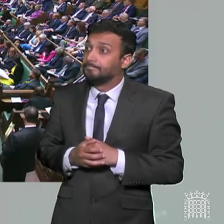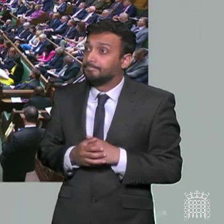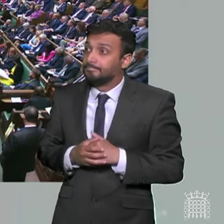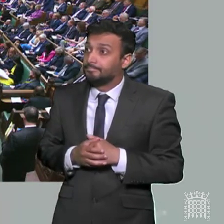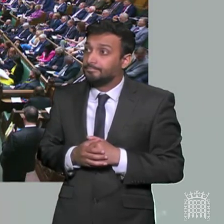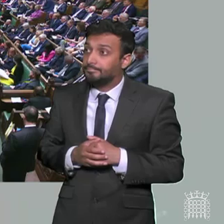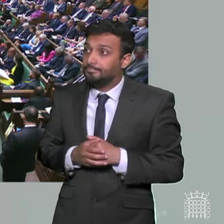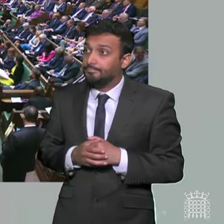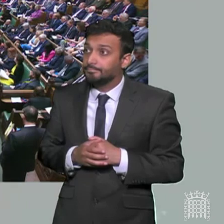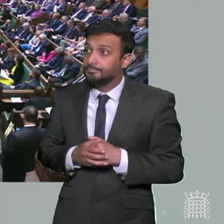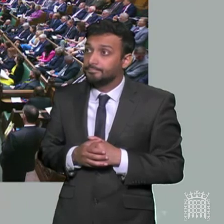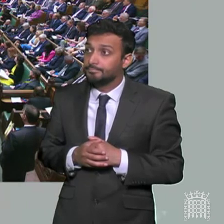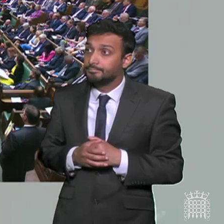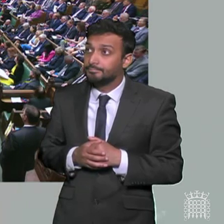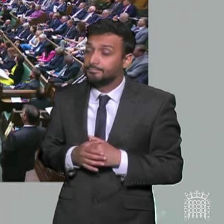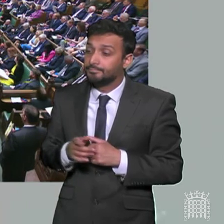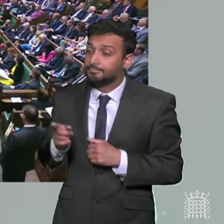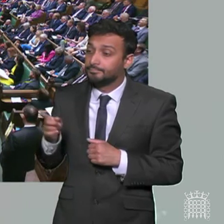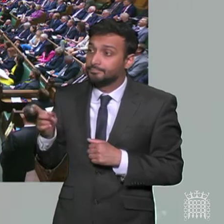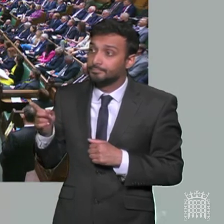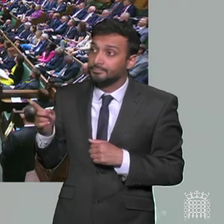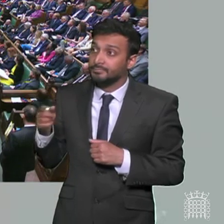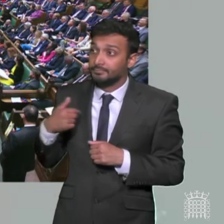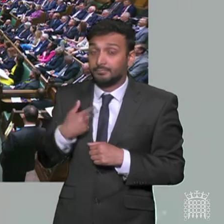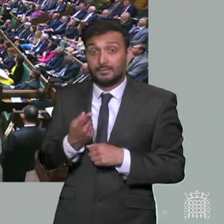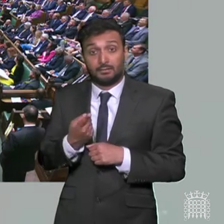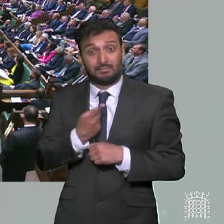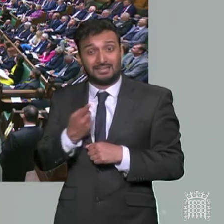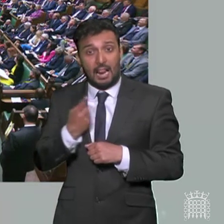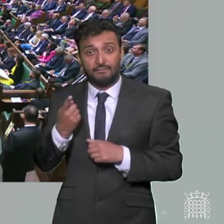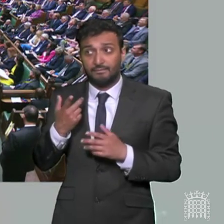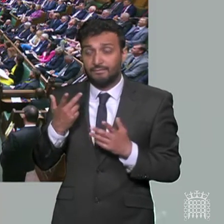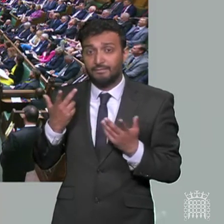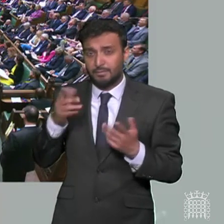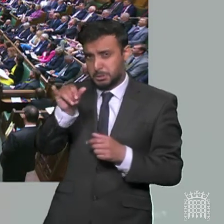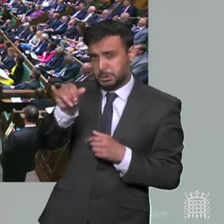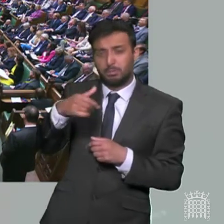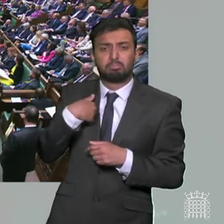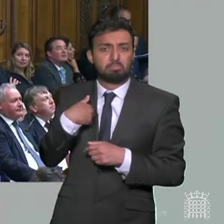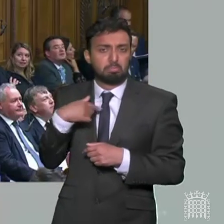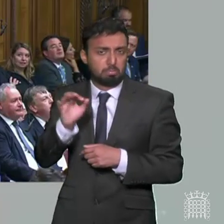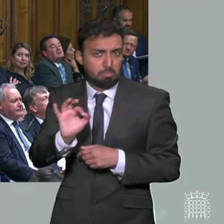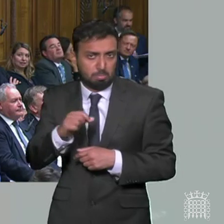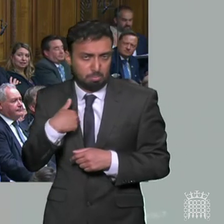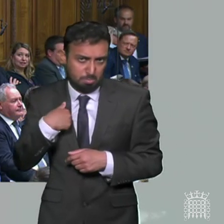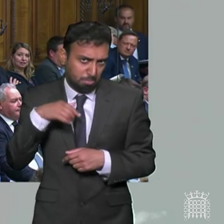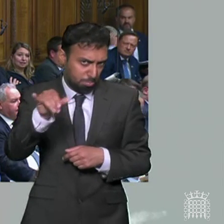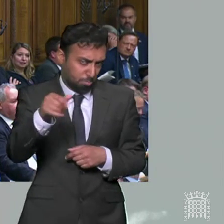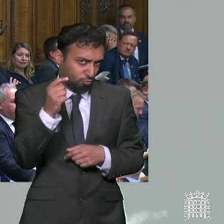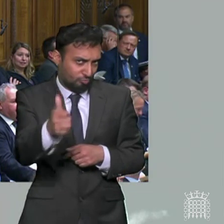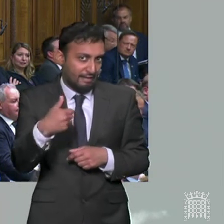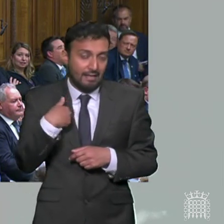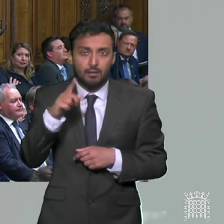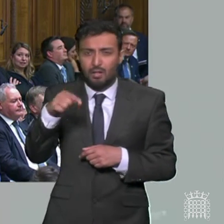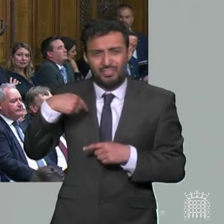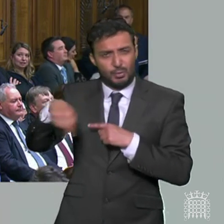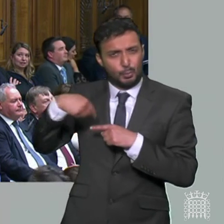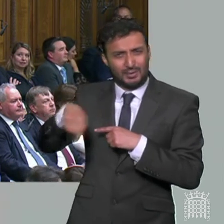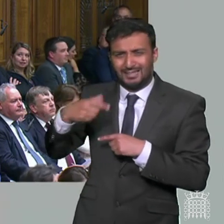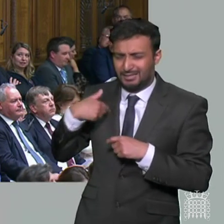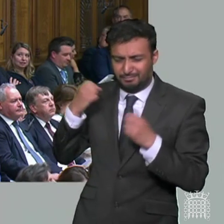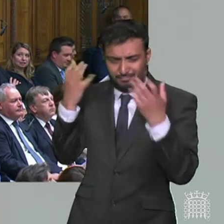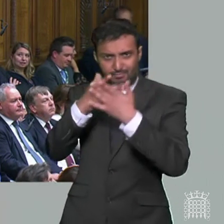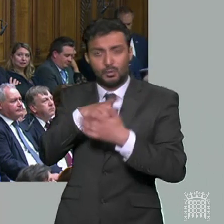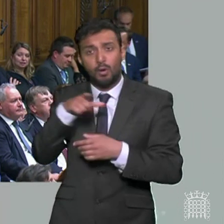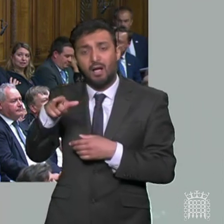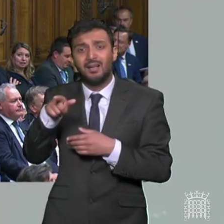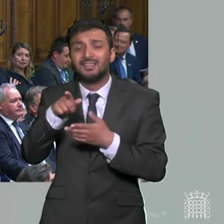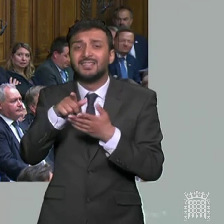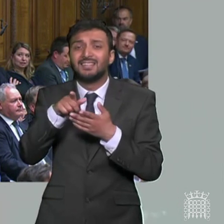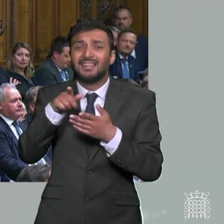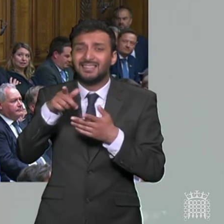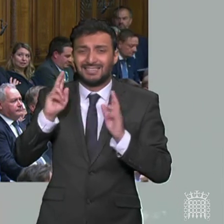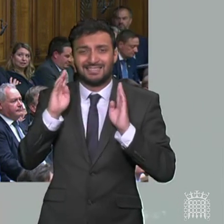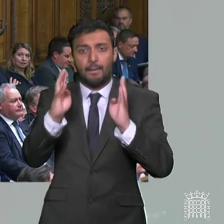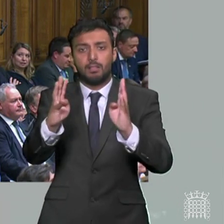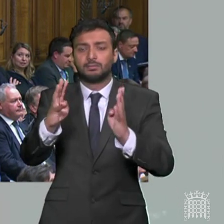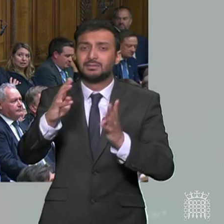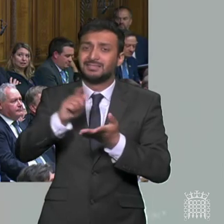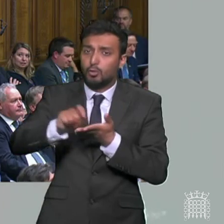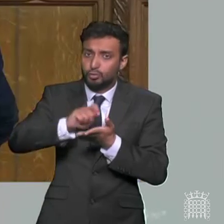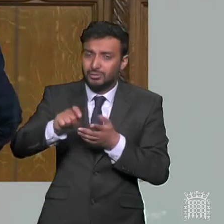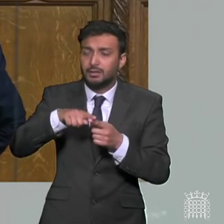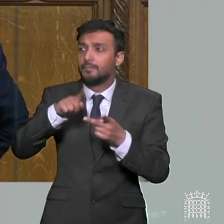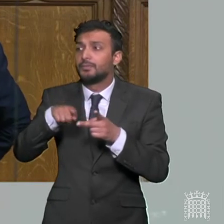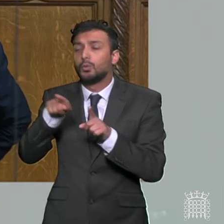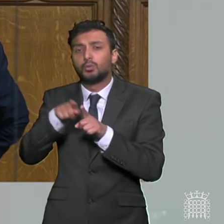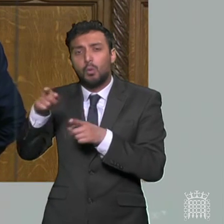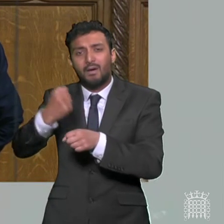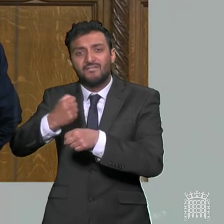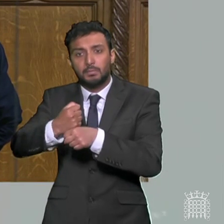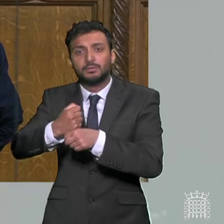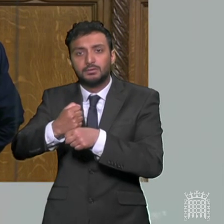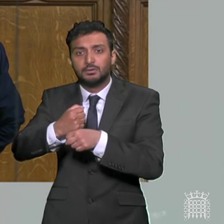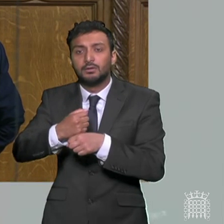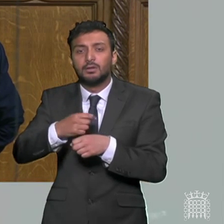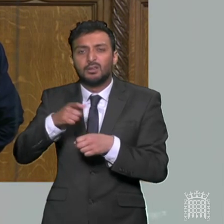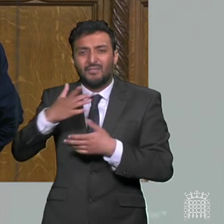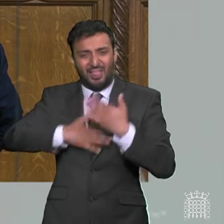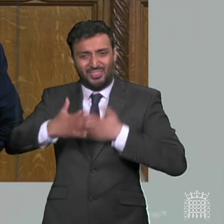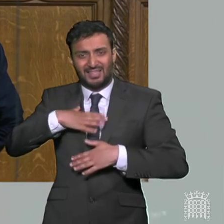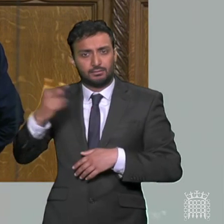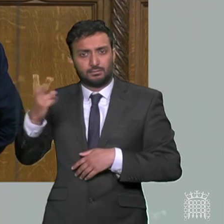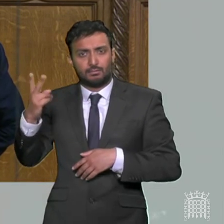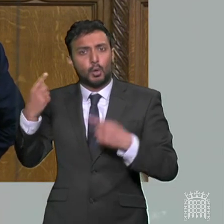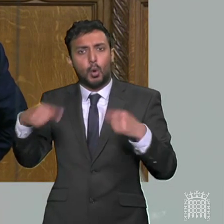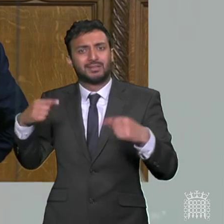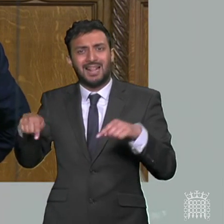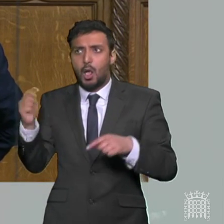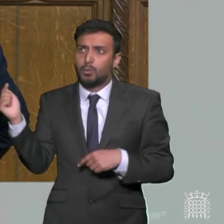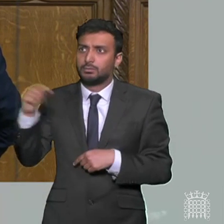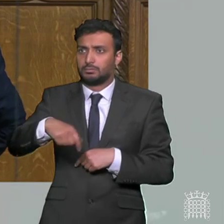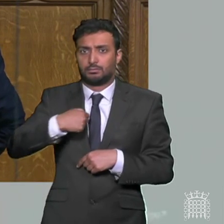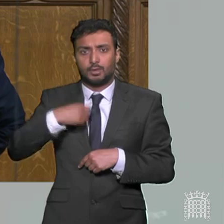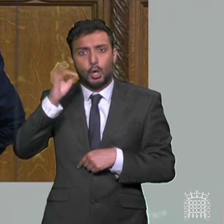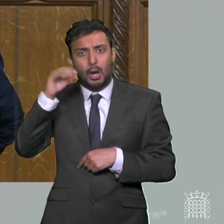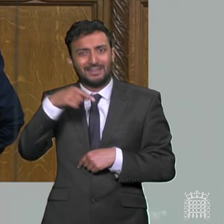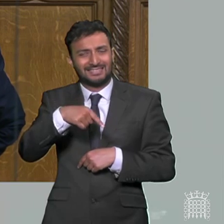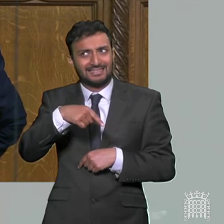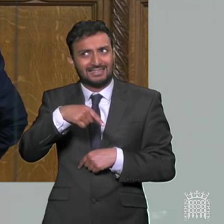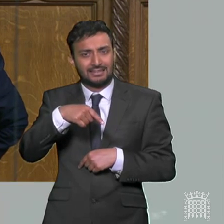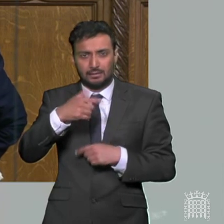Mr Speaker, I am not a cynical sort but I was slightly perplexed this week when the Cabinet Secretary and the director general of Government Propriety and Ethics, no less, were banned from attending my Committee, the Public Administration and Constitutional Affairs Committee, to give evidence.